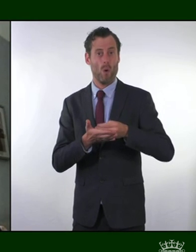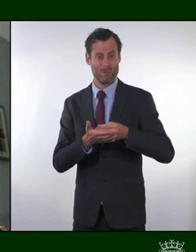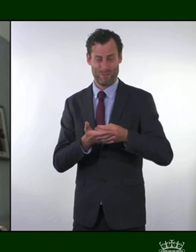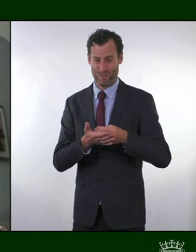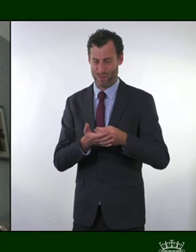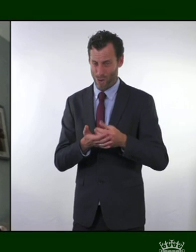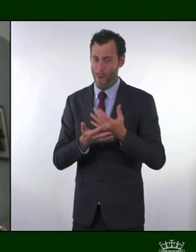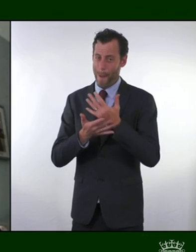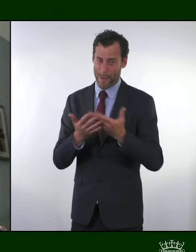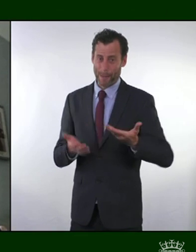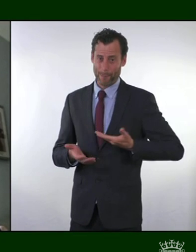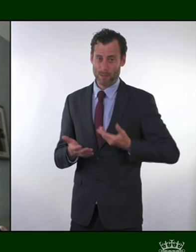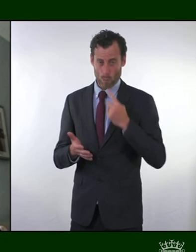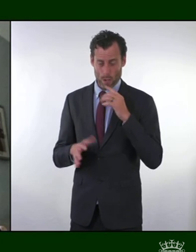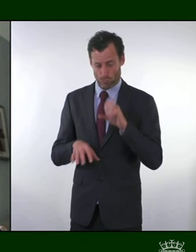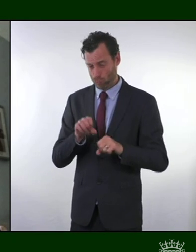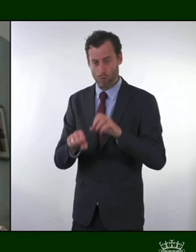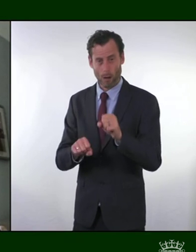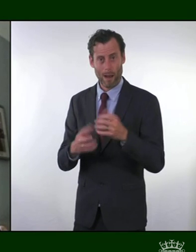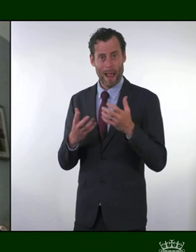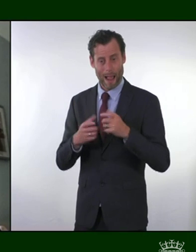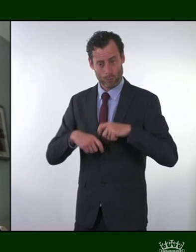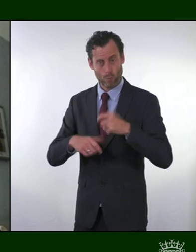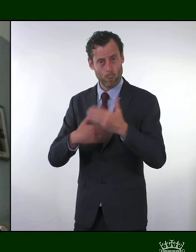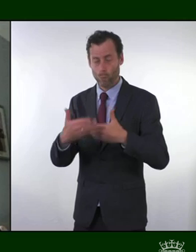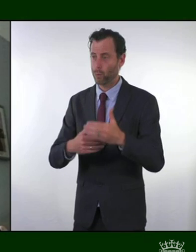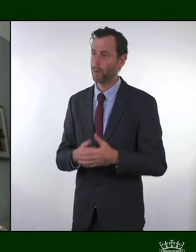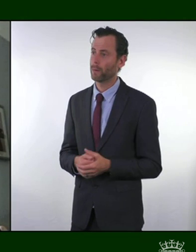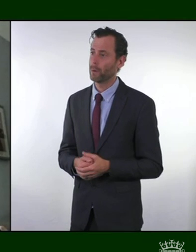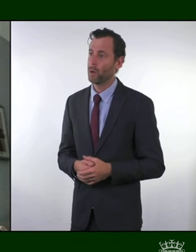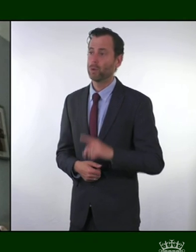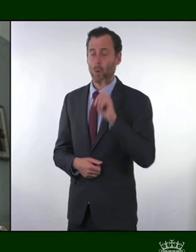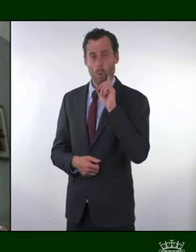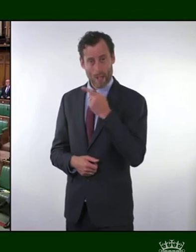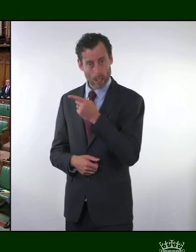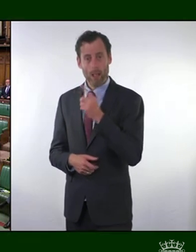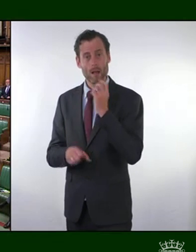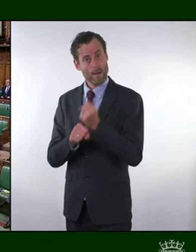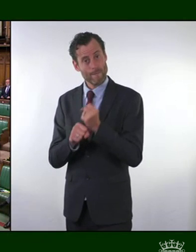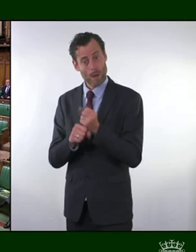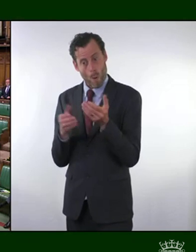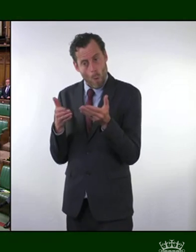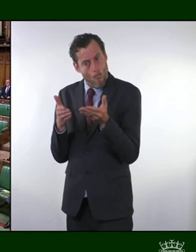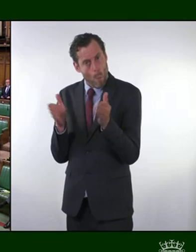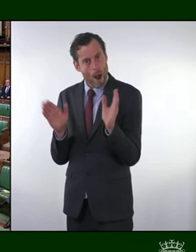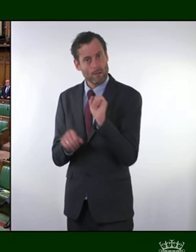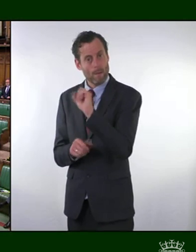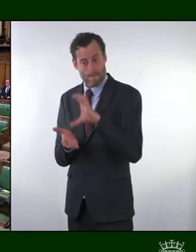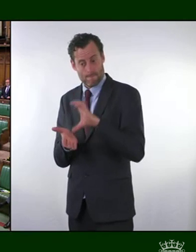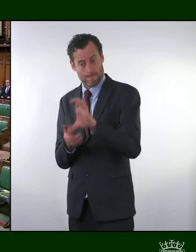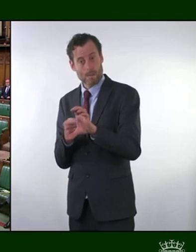Will the Prime Minister commit to widening access to these schemes for the many people who are left behind?